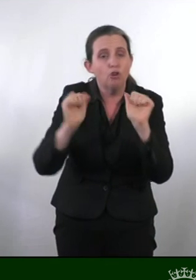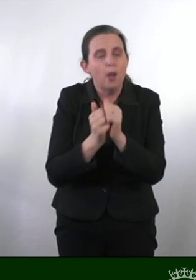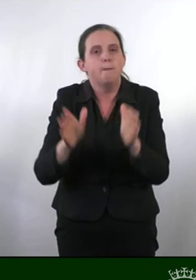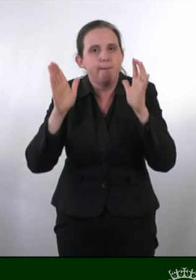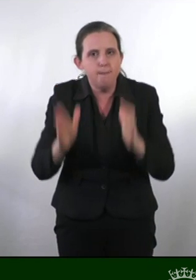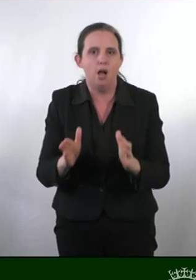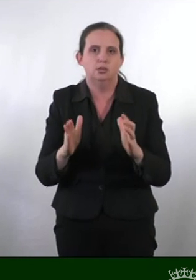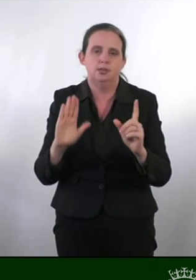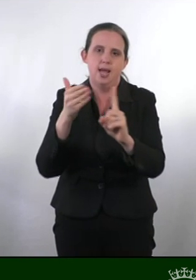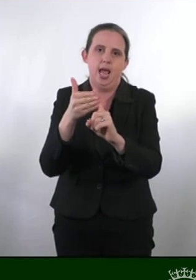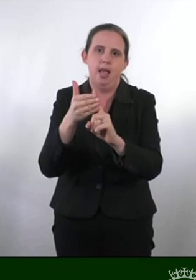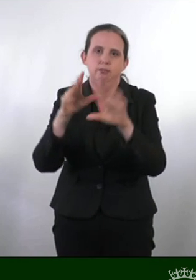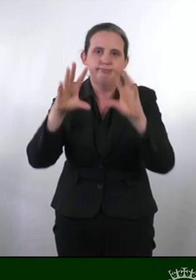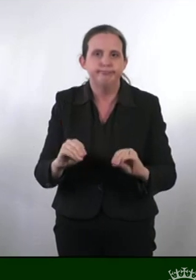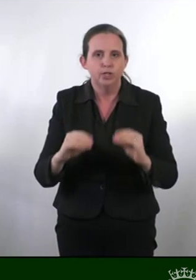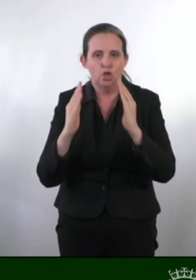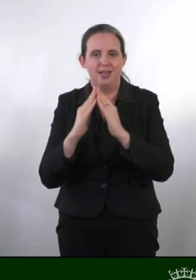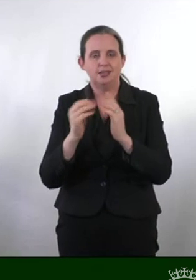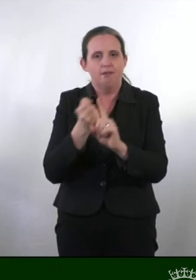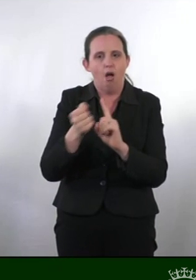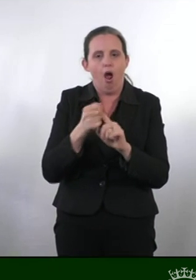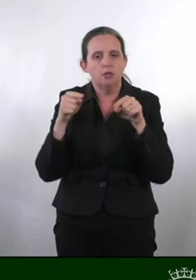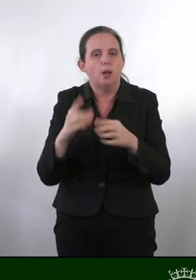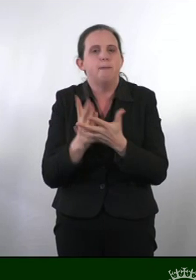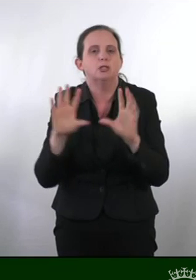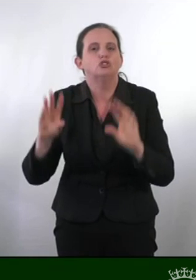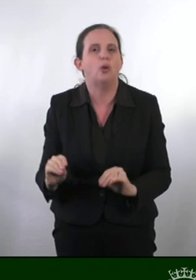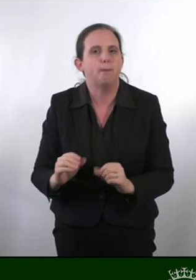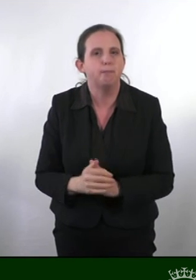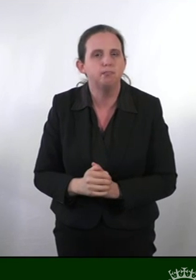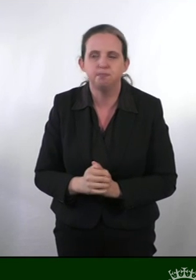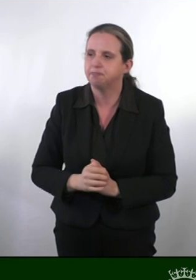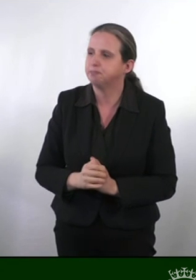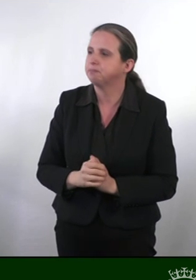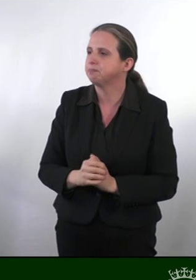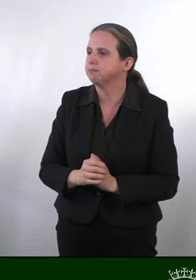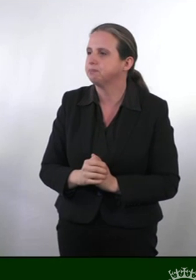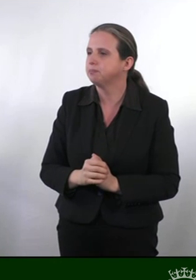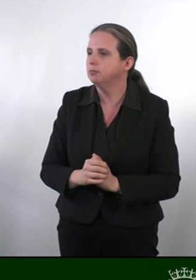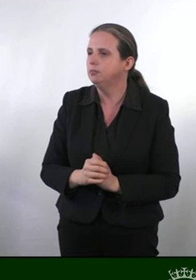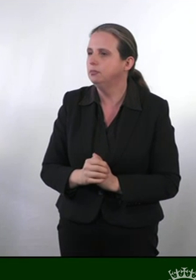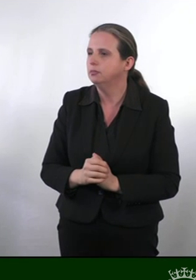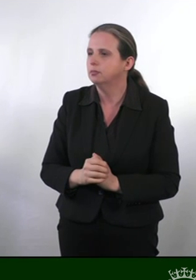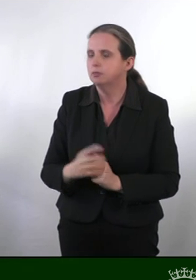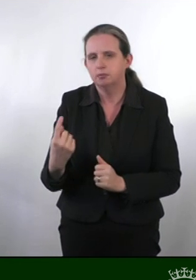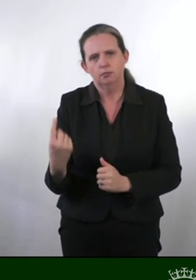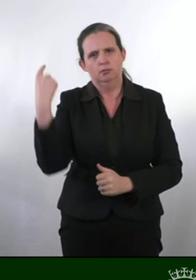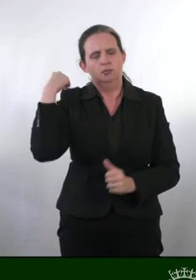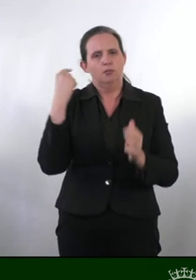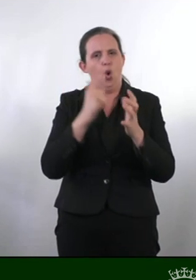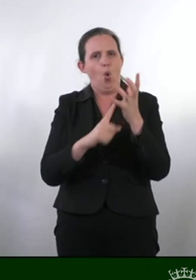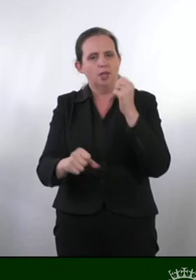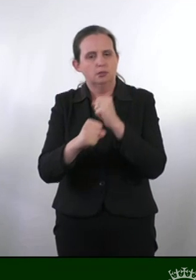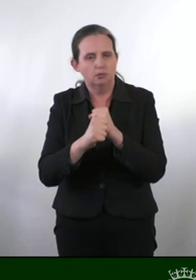The Prime Minister may remember that in August last year, he wrote the foreword to the ministerial code.